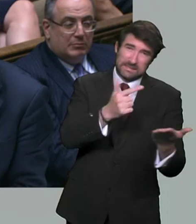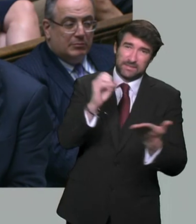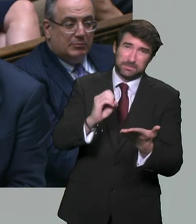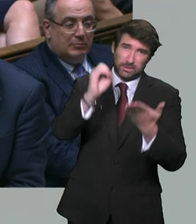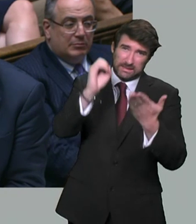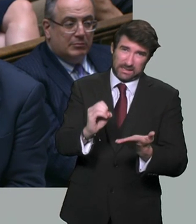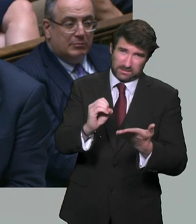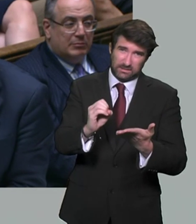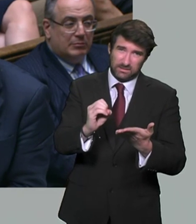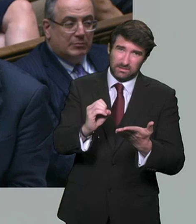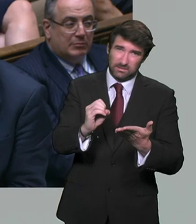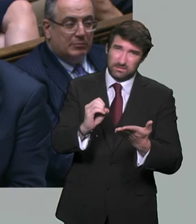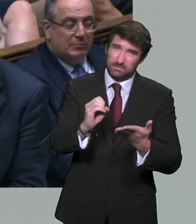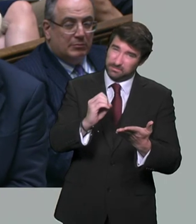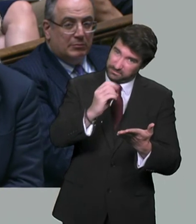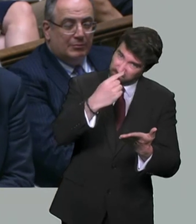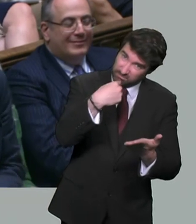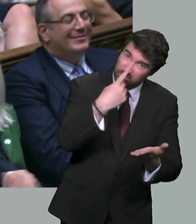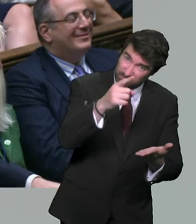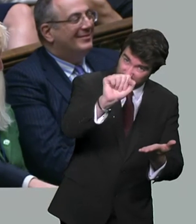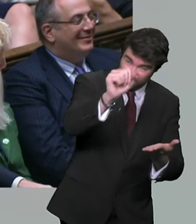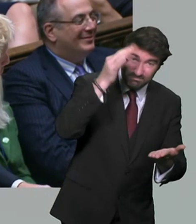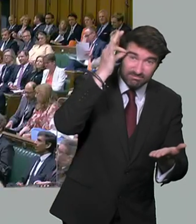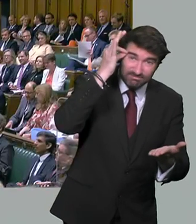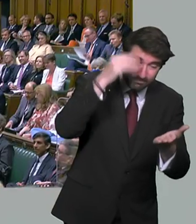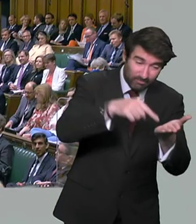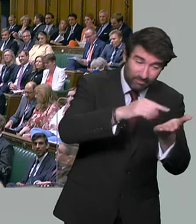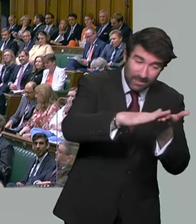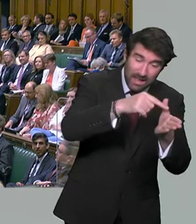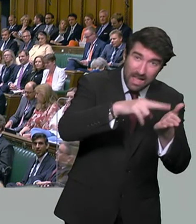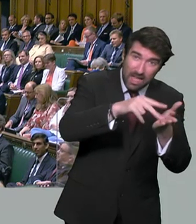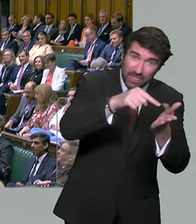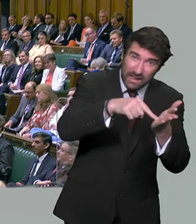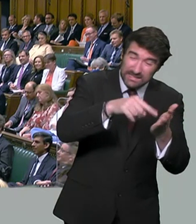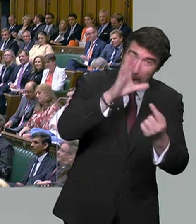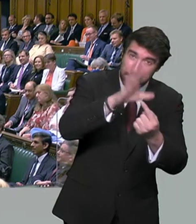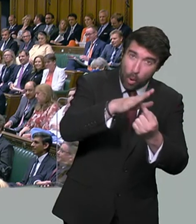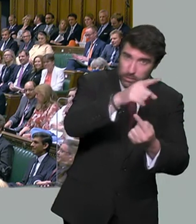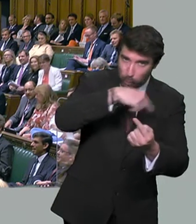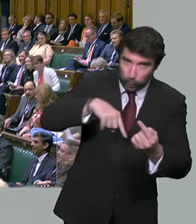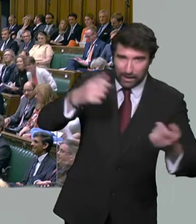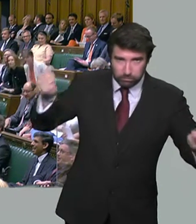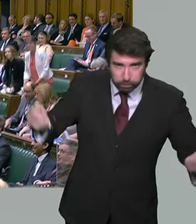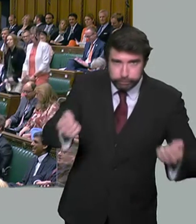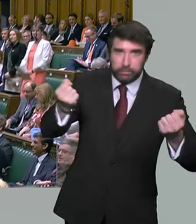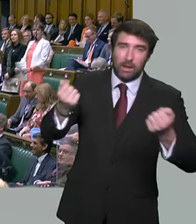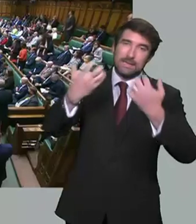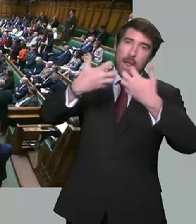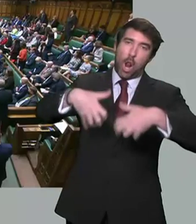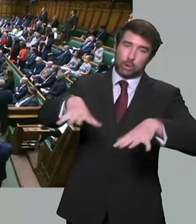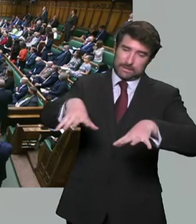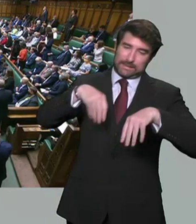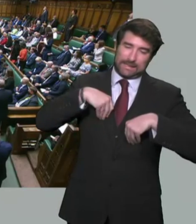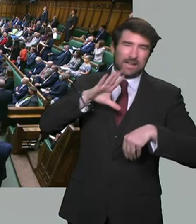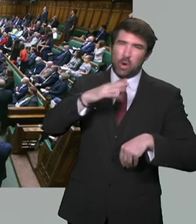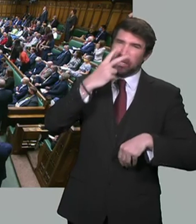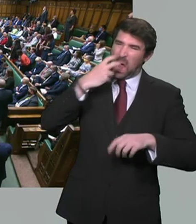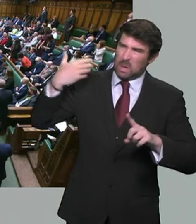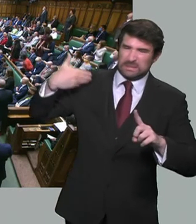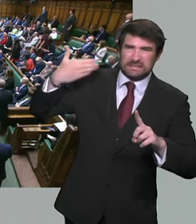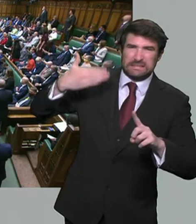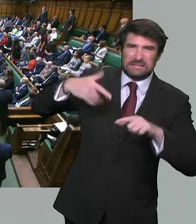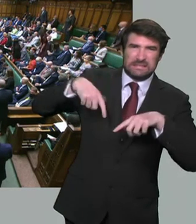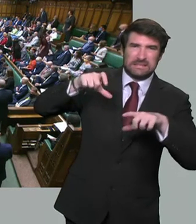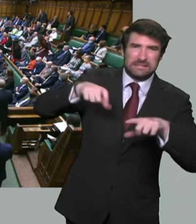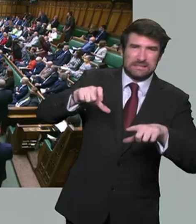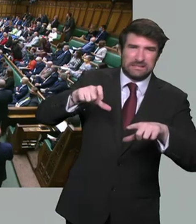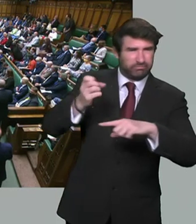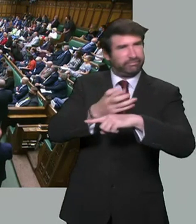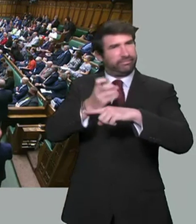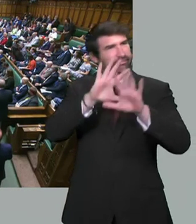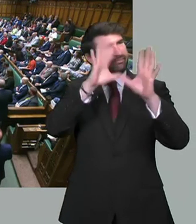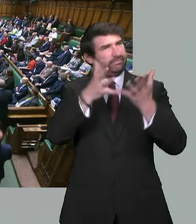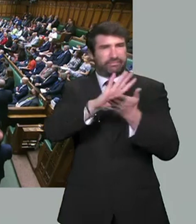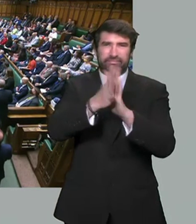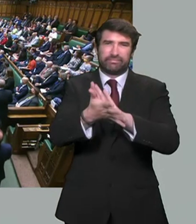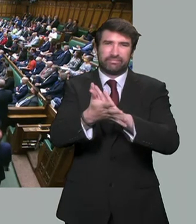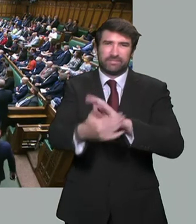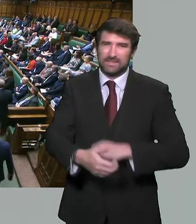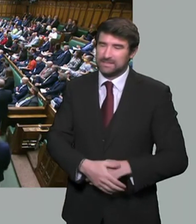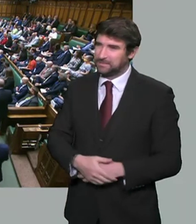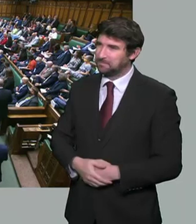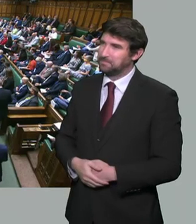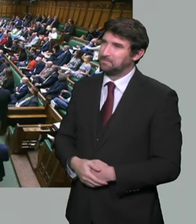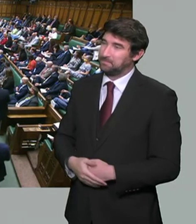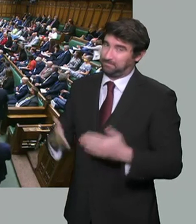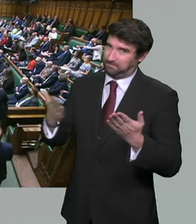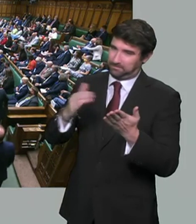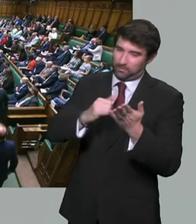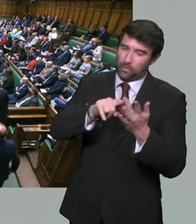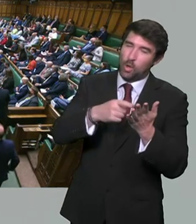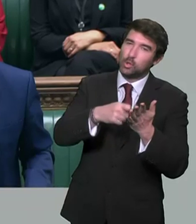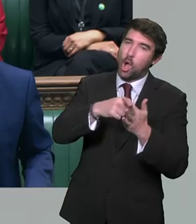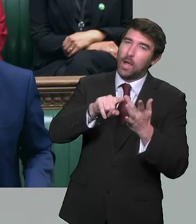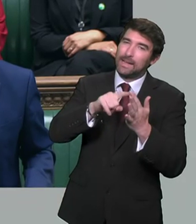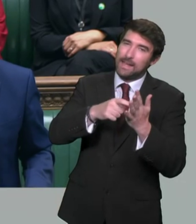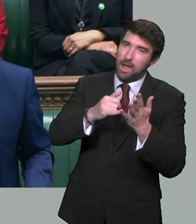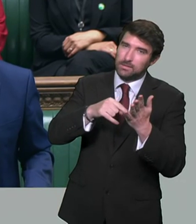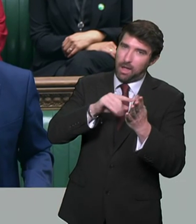What I think the people of Thanet want to see, and I am sure my honourable Friend exemplifies it, is a spirit of Promethean technological optimism.